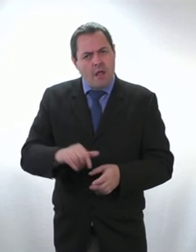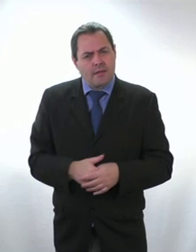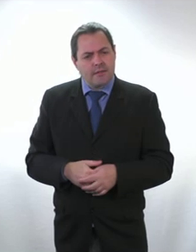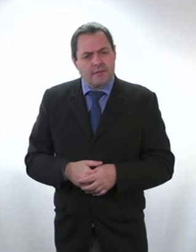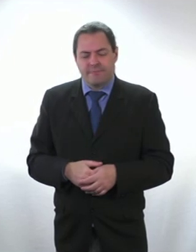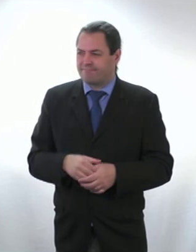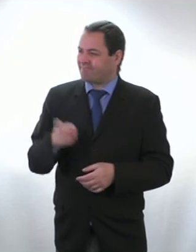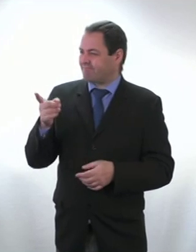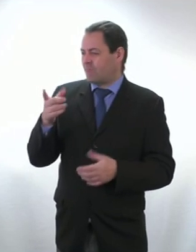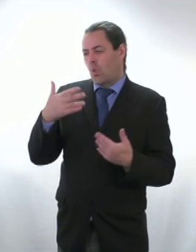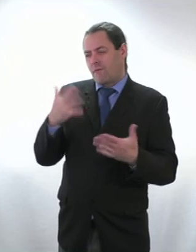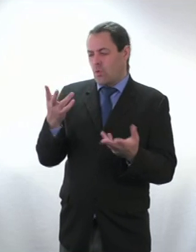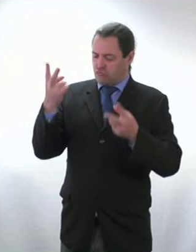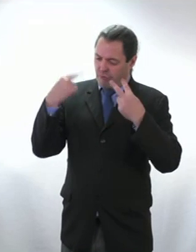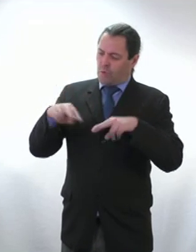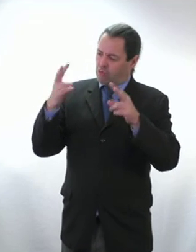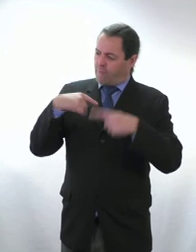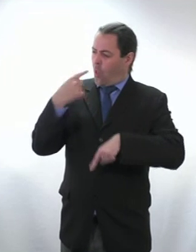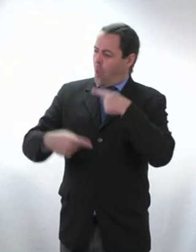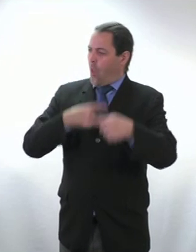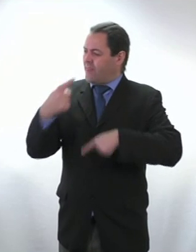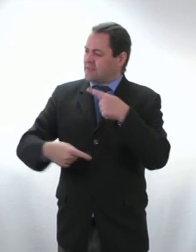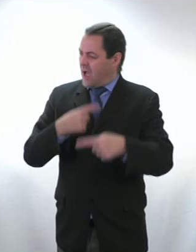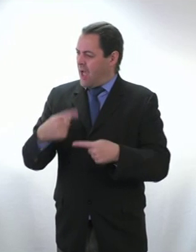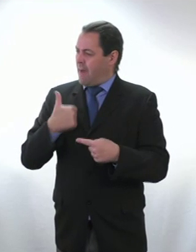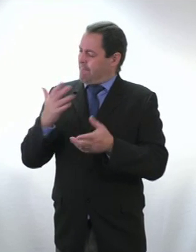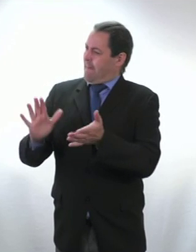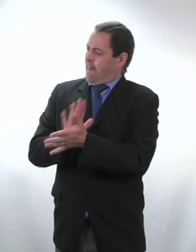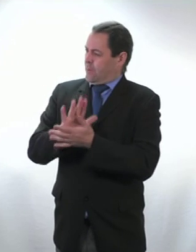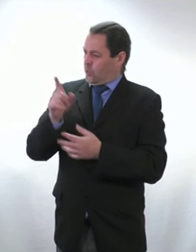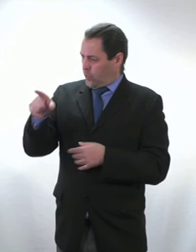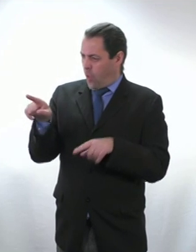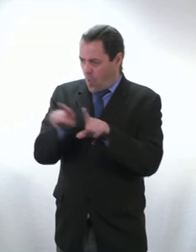Of course we keep all these things under constant review, but I am glad that the right hon.